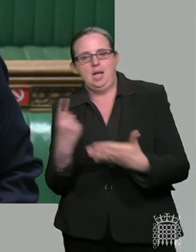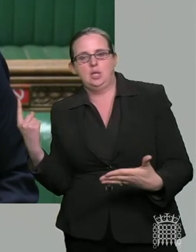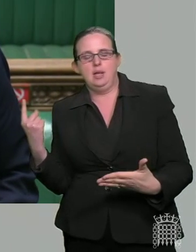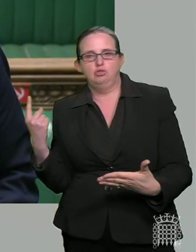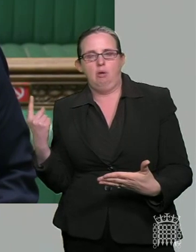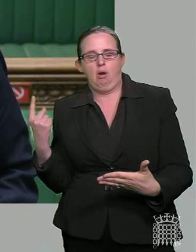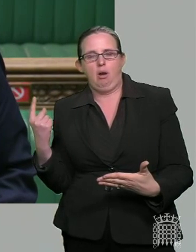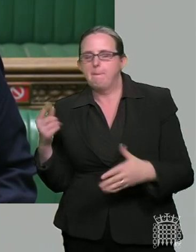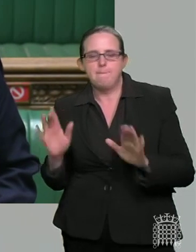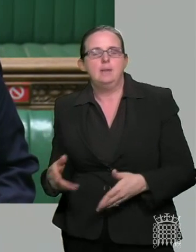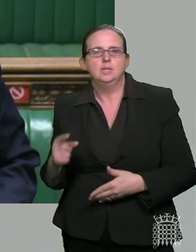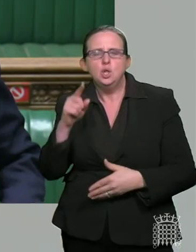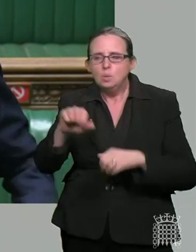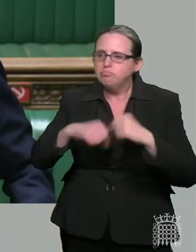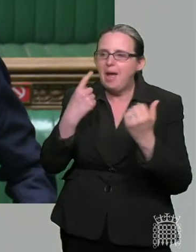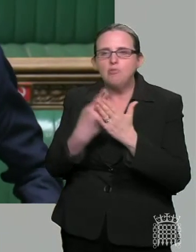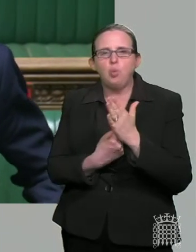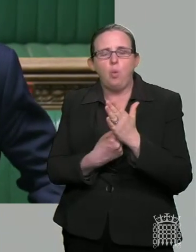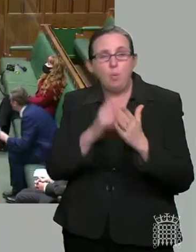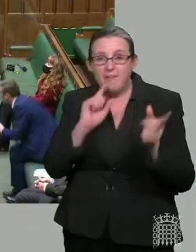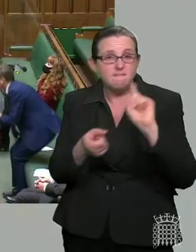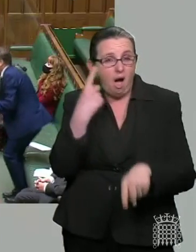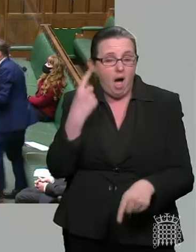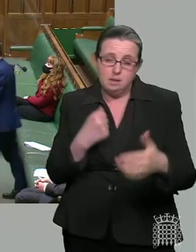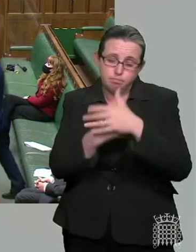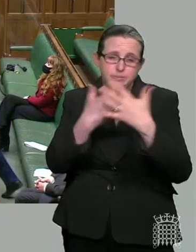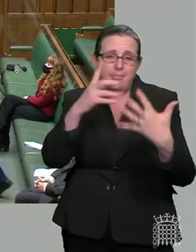If they break the rules, they face very substantial fines.